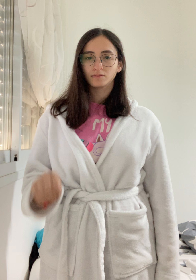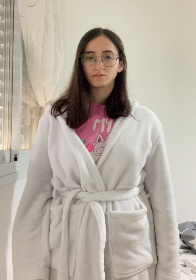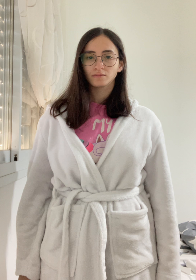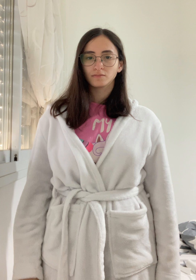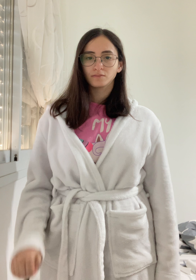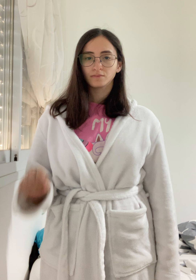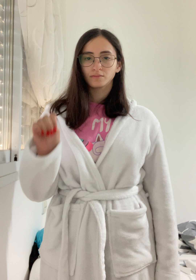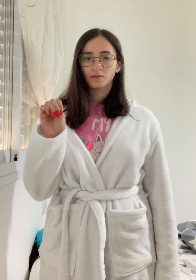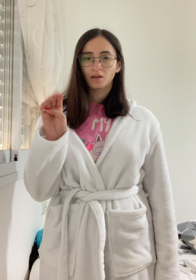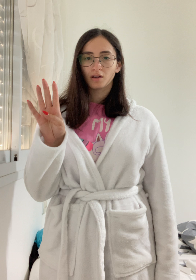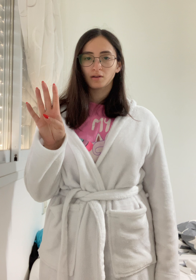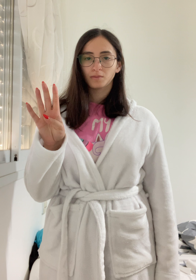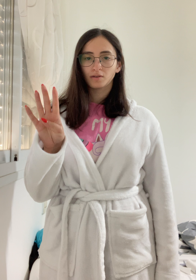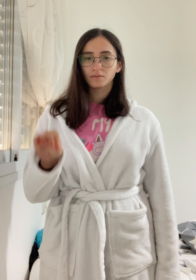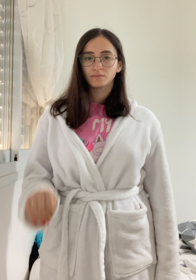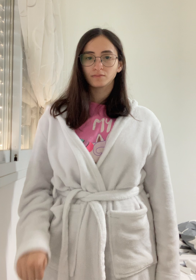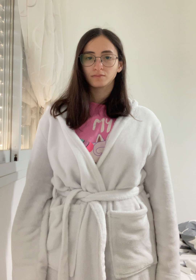ארבע